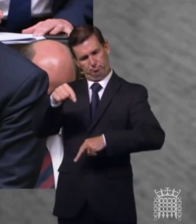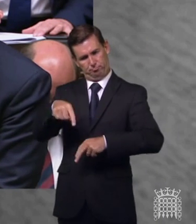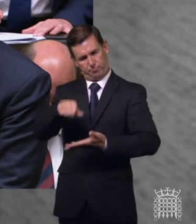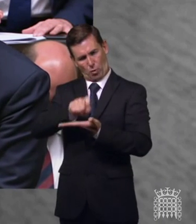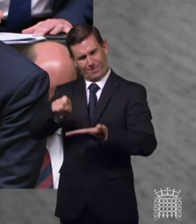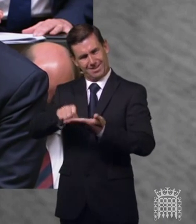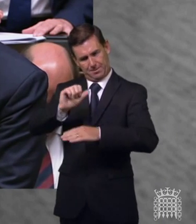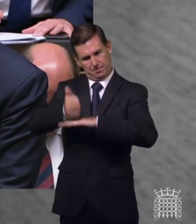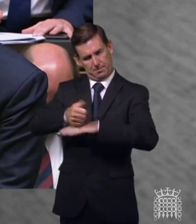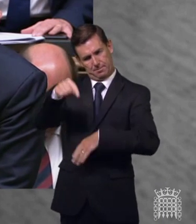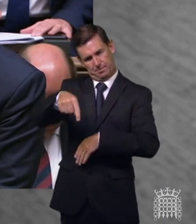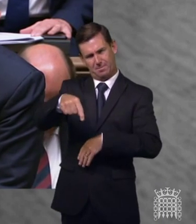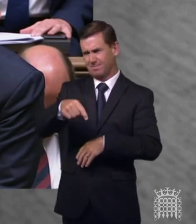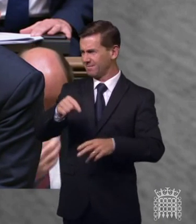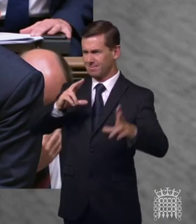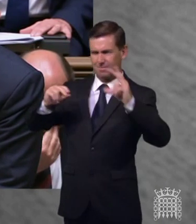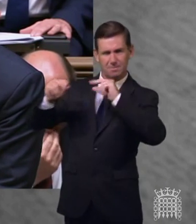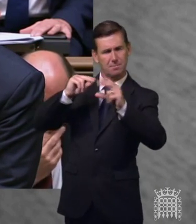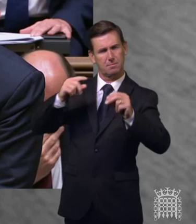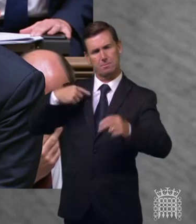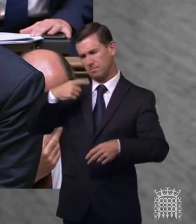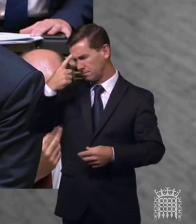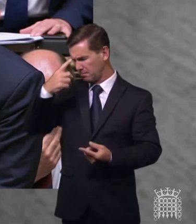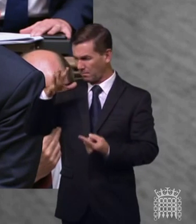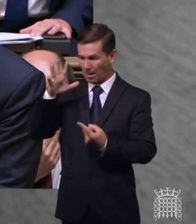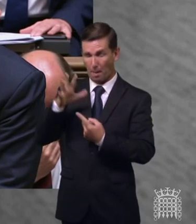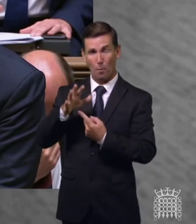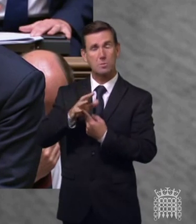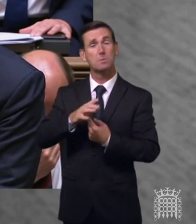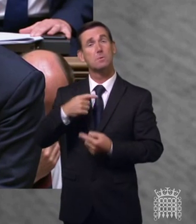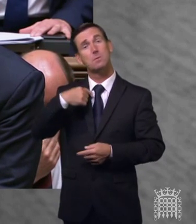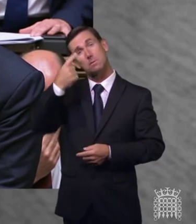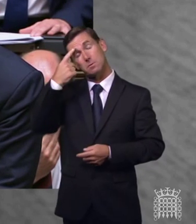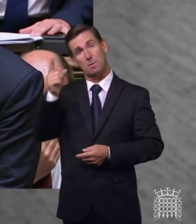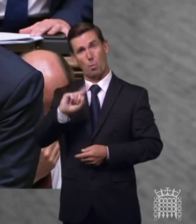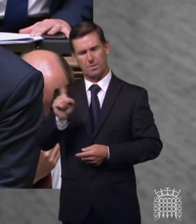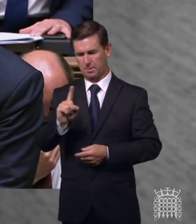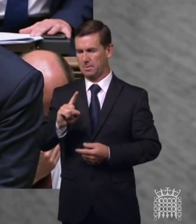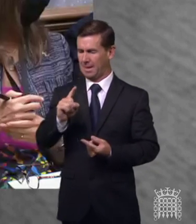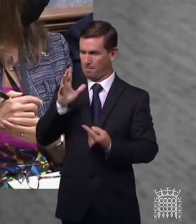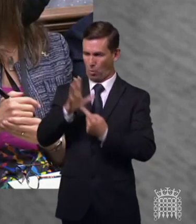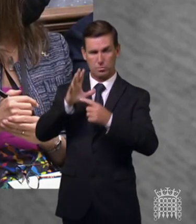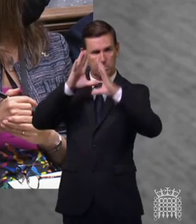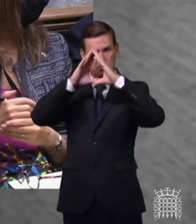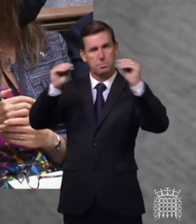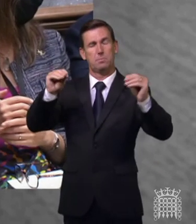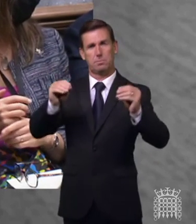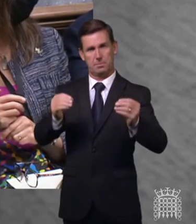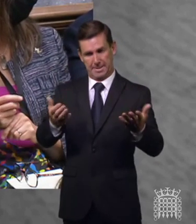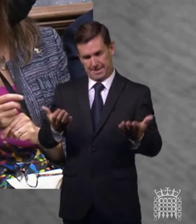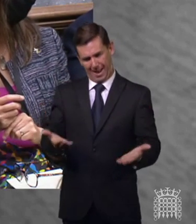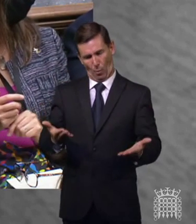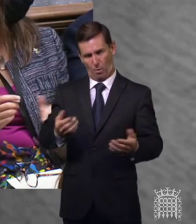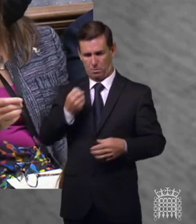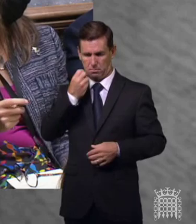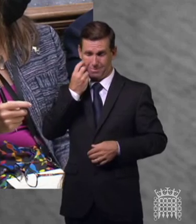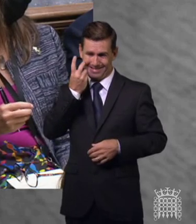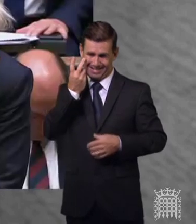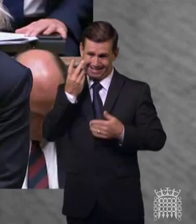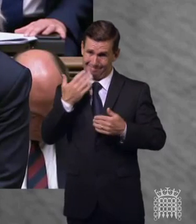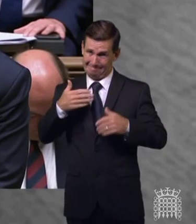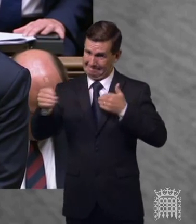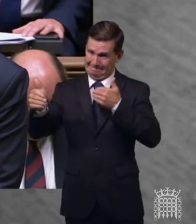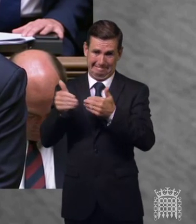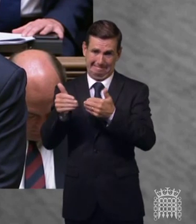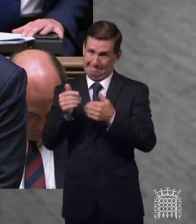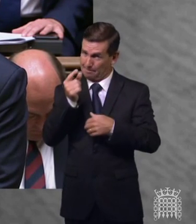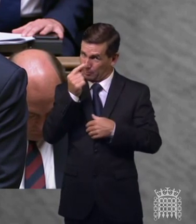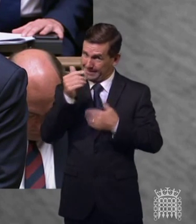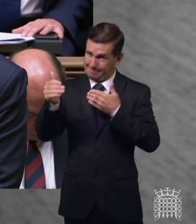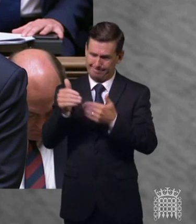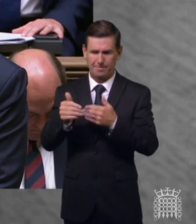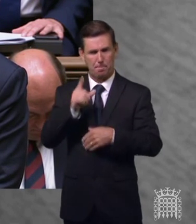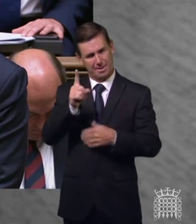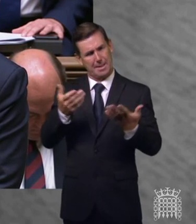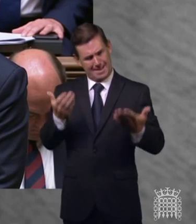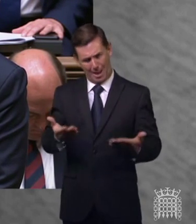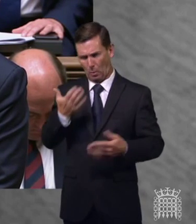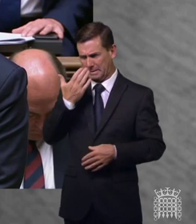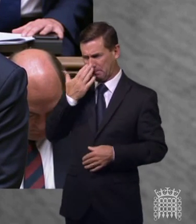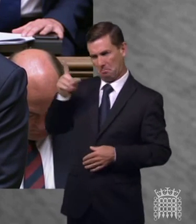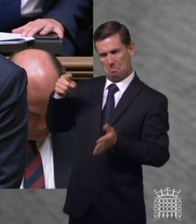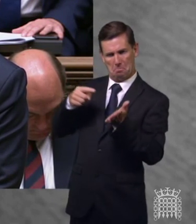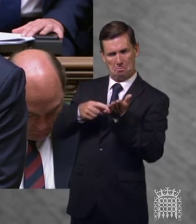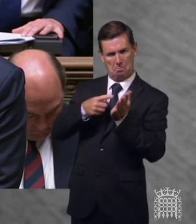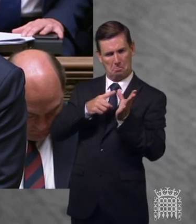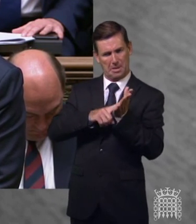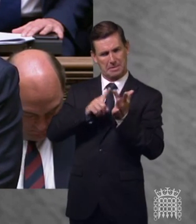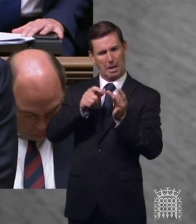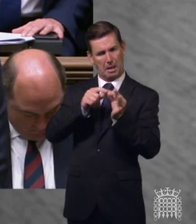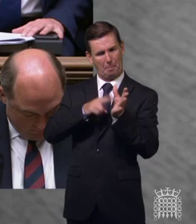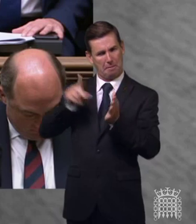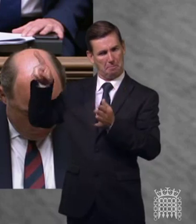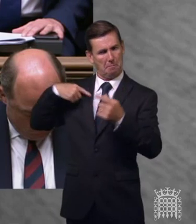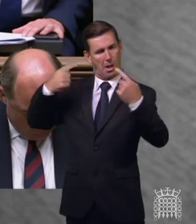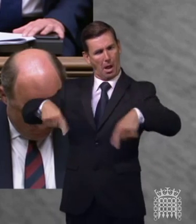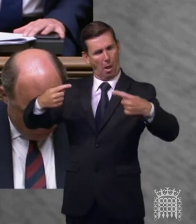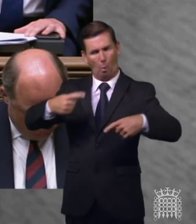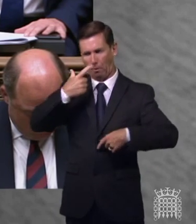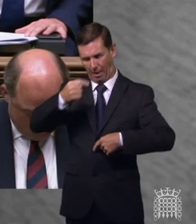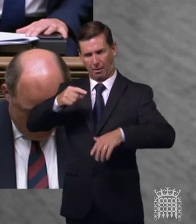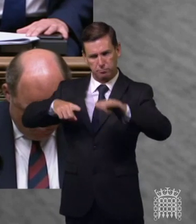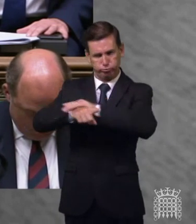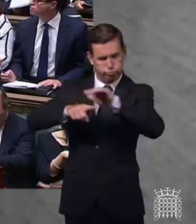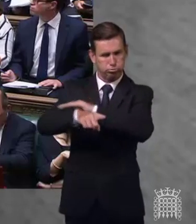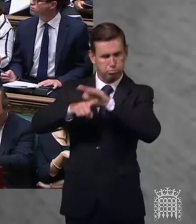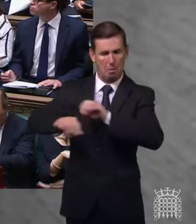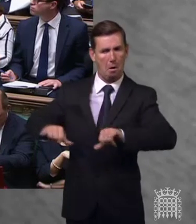As I said earlier, it is important for everybody to understand that in the days that we have ahead of us, which may be short, at the moment this is an environment in which the Taliban are permitting this evacuation to take place.